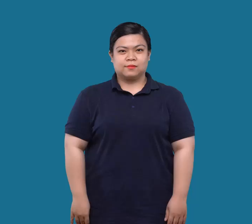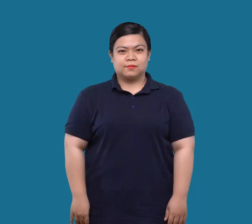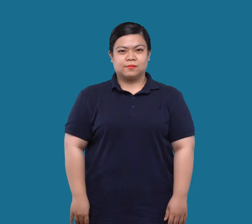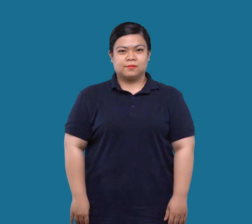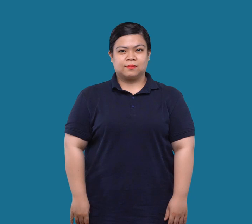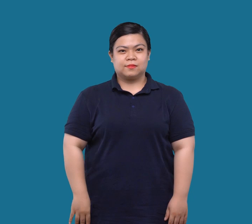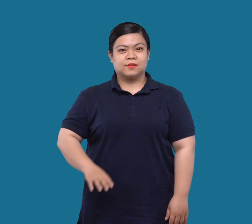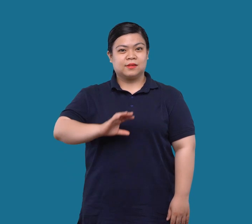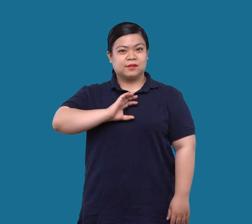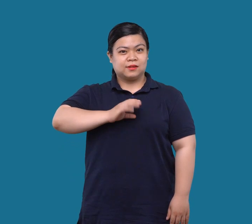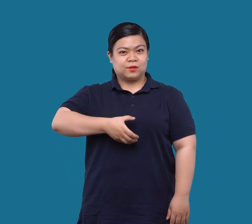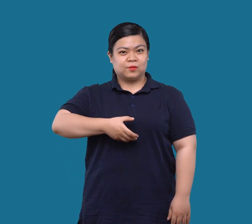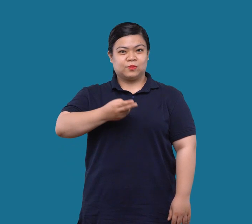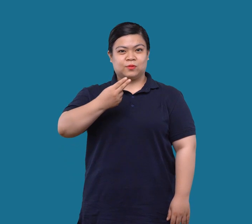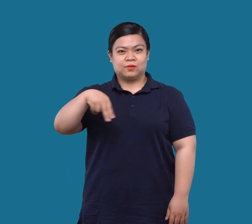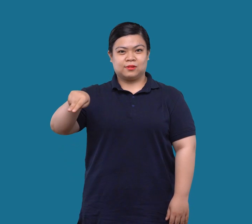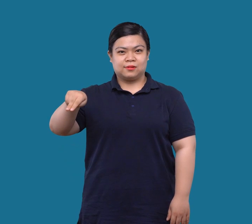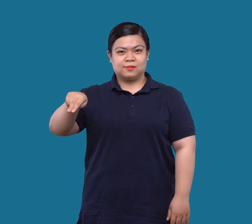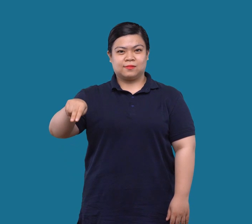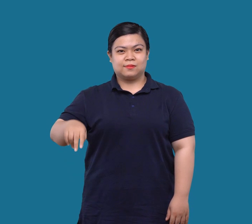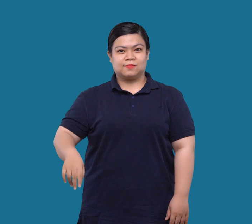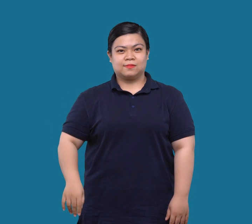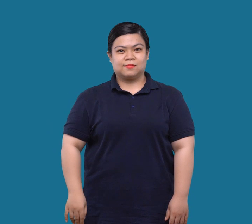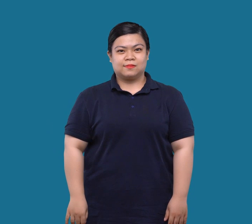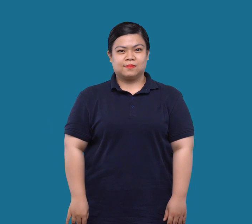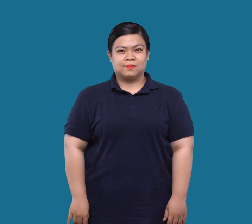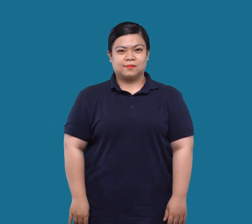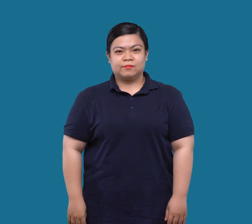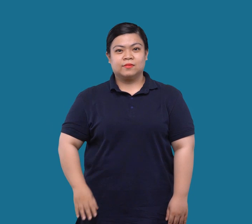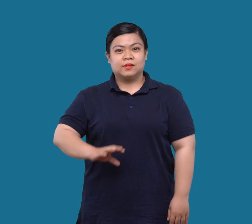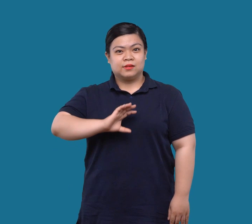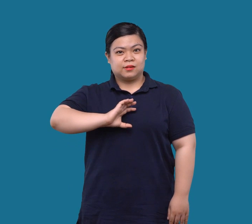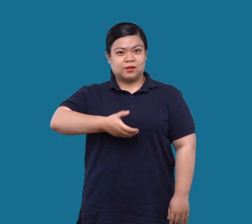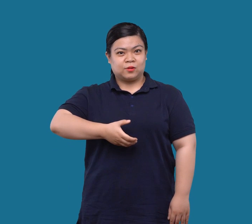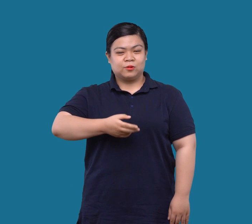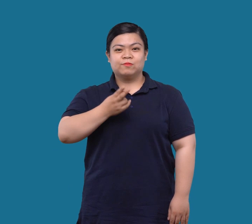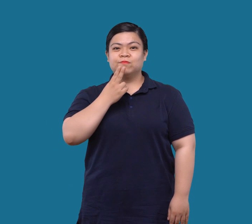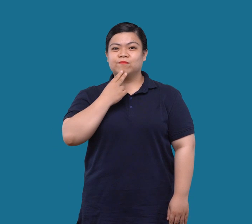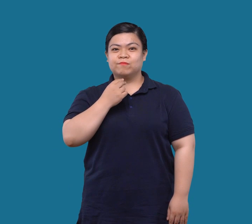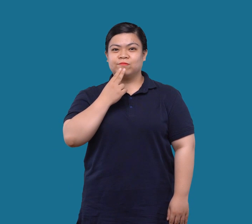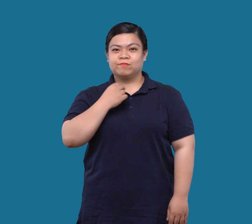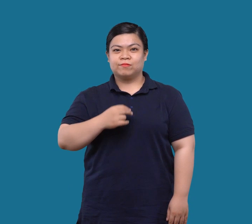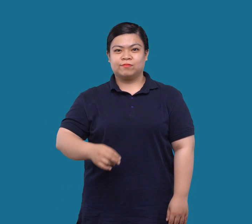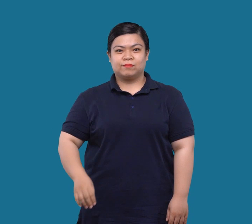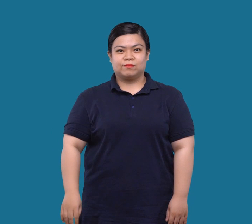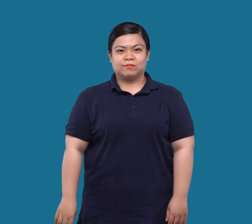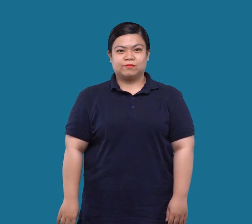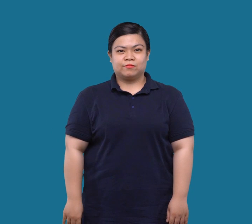cháu ngoại